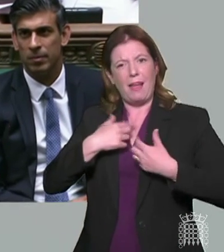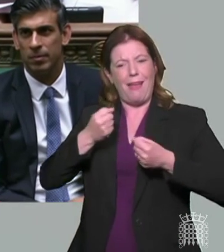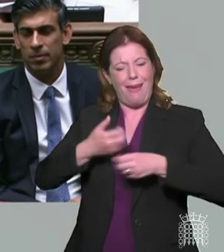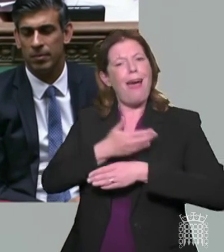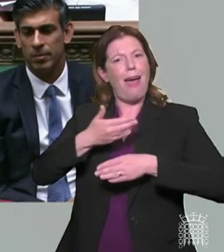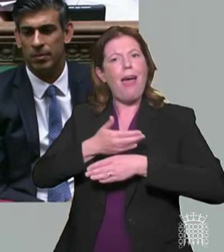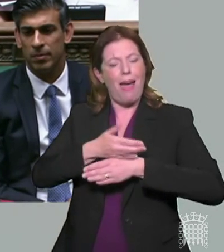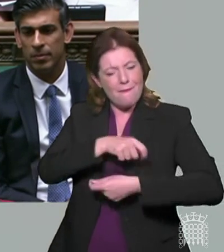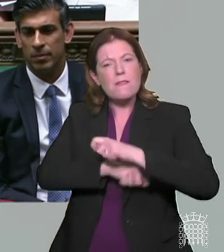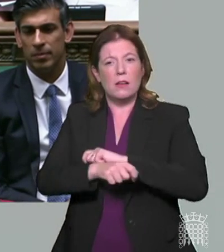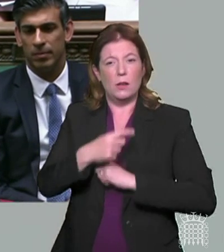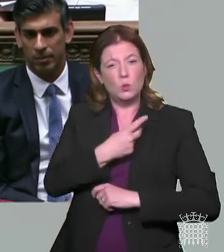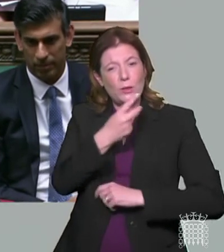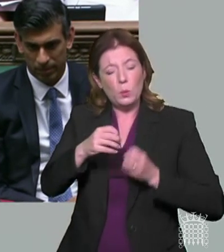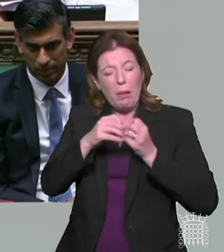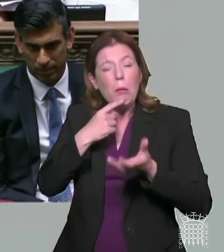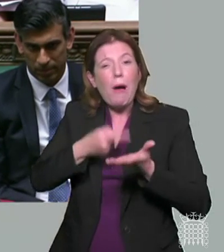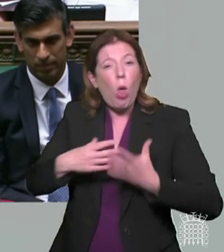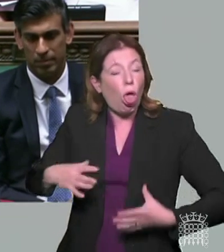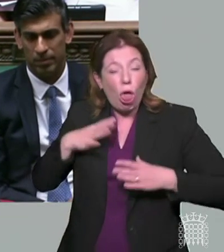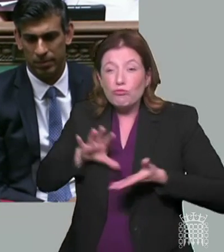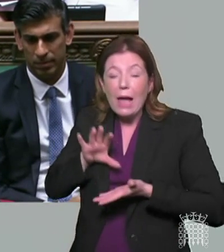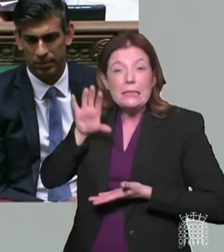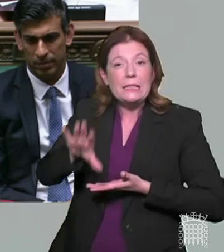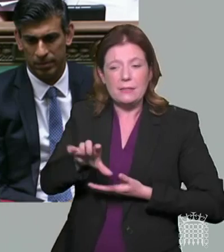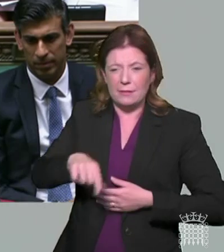We are already spending £22 billion.